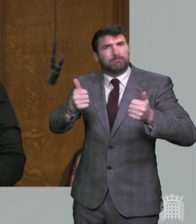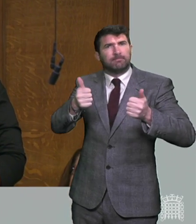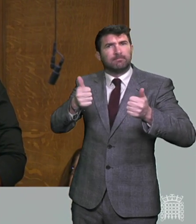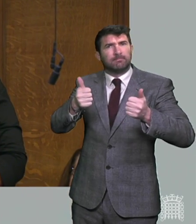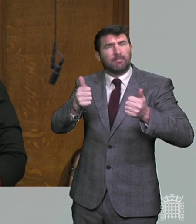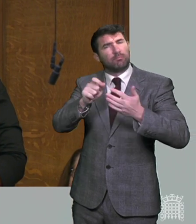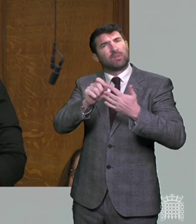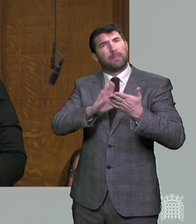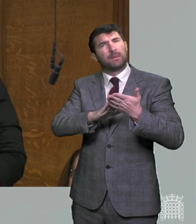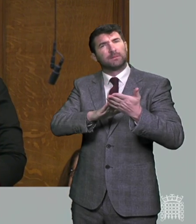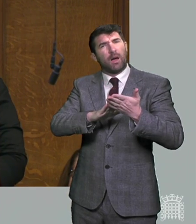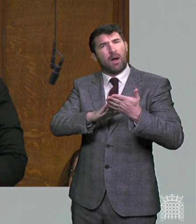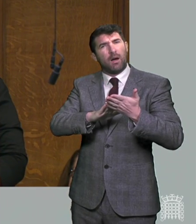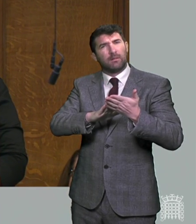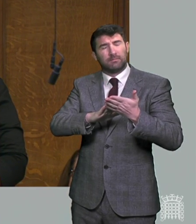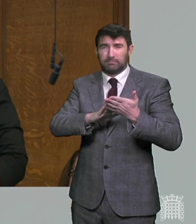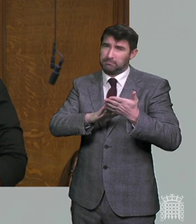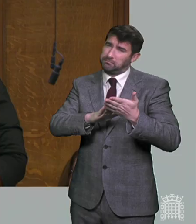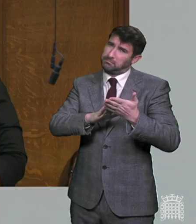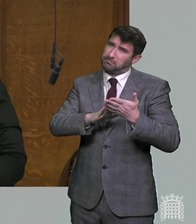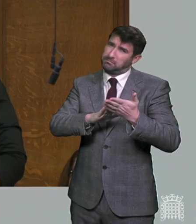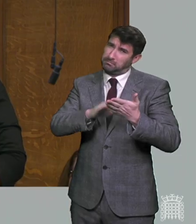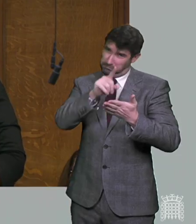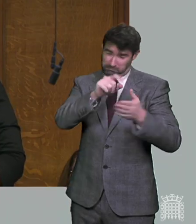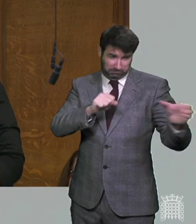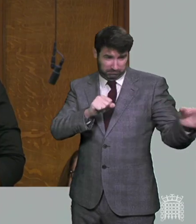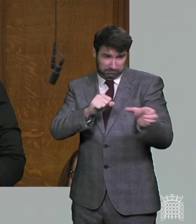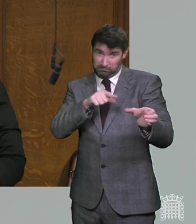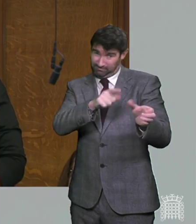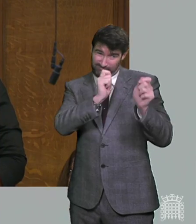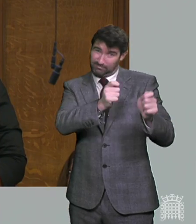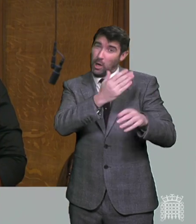The Home Secretary made an error of judgment, but she recognised her mistake and took accountability for her actions.